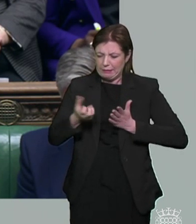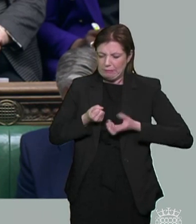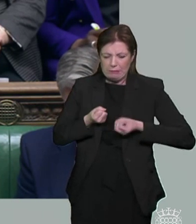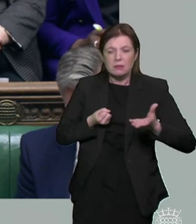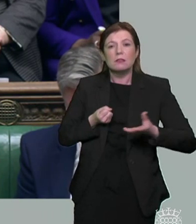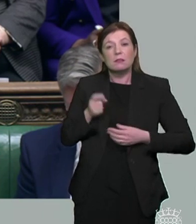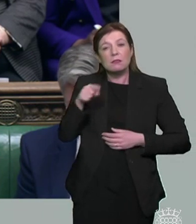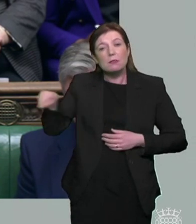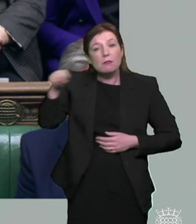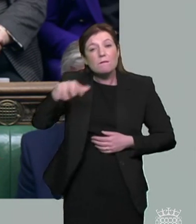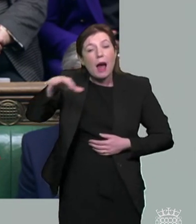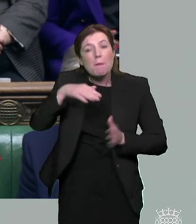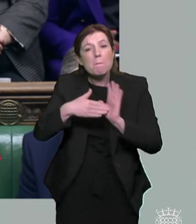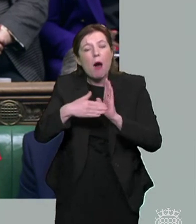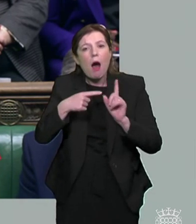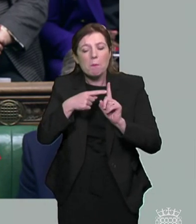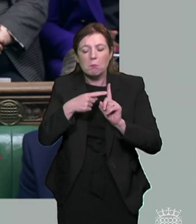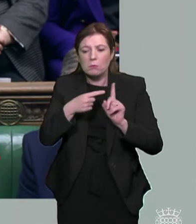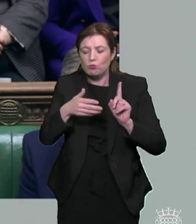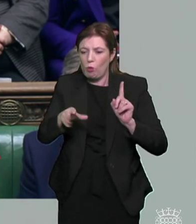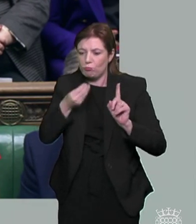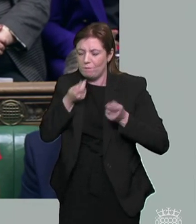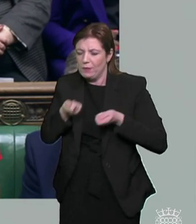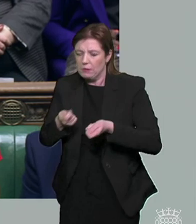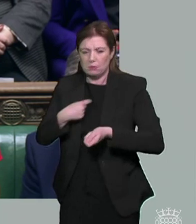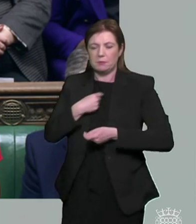Mums are skipping meals so that their children do not.